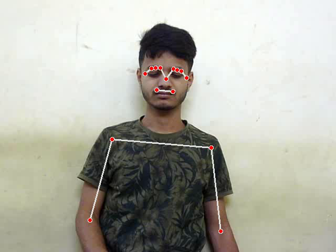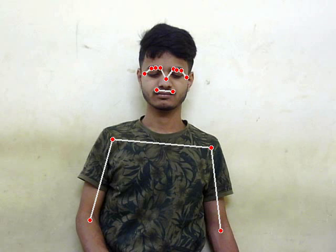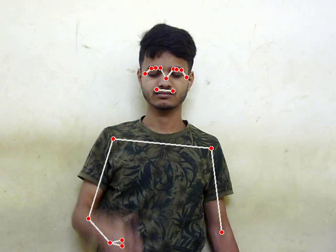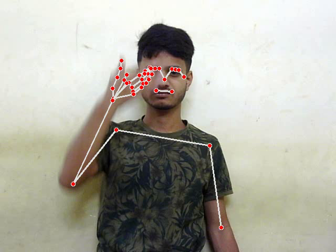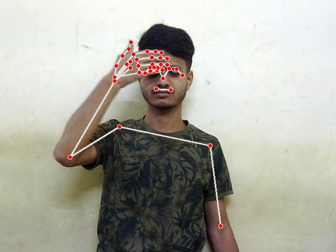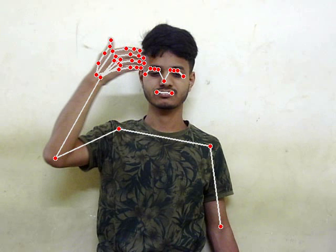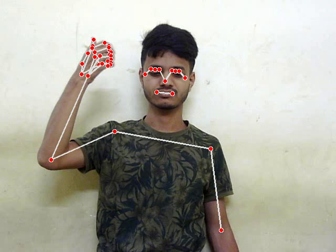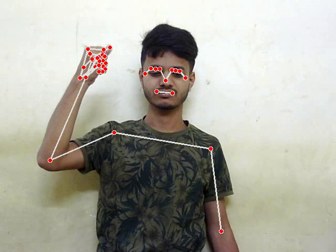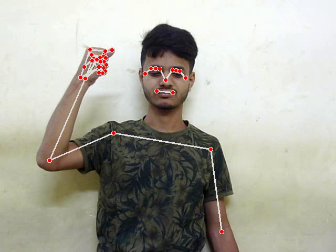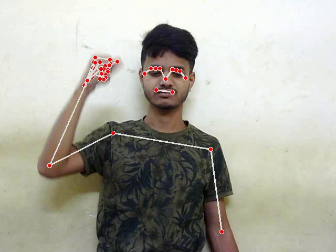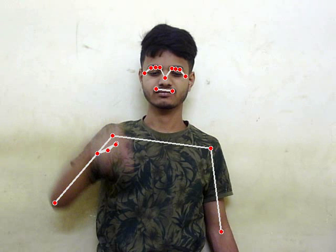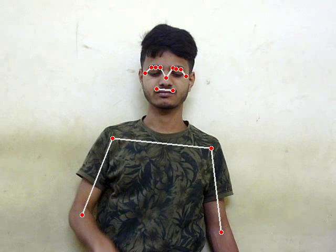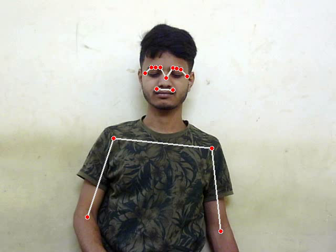forget